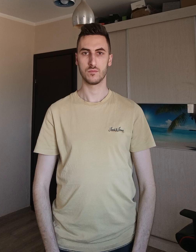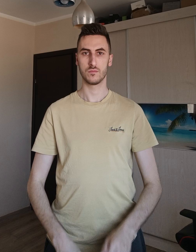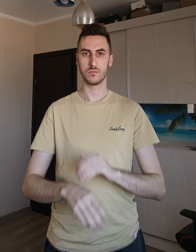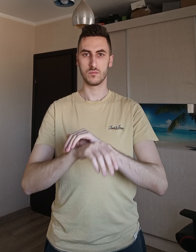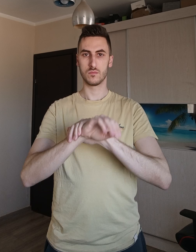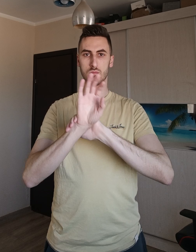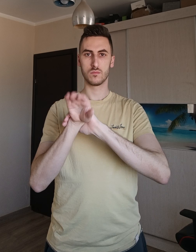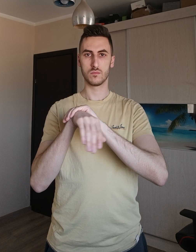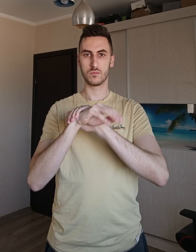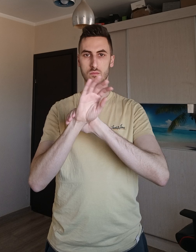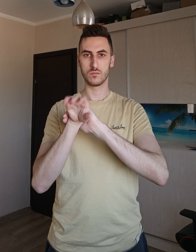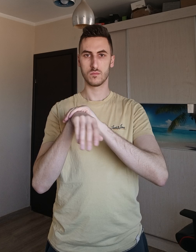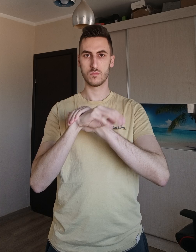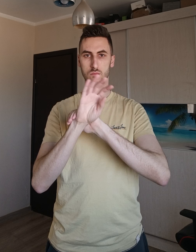ריק